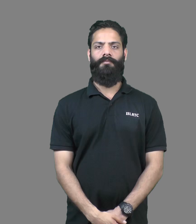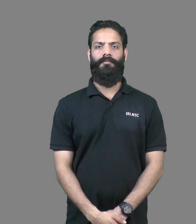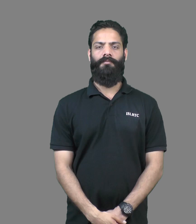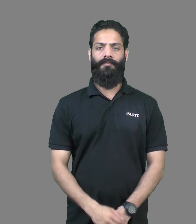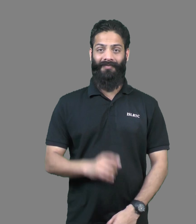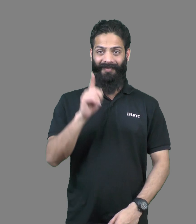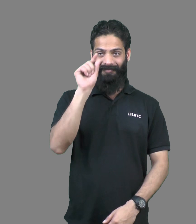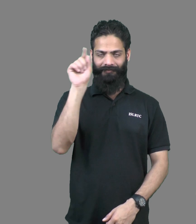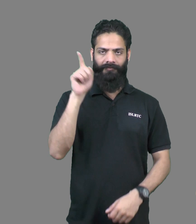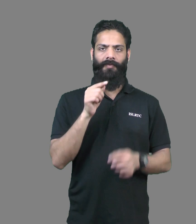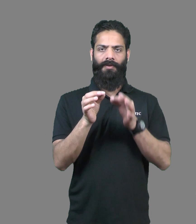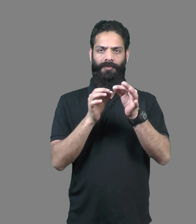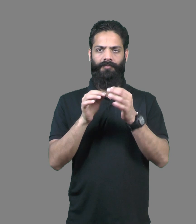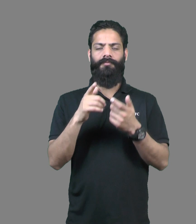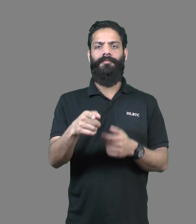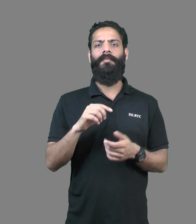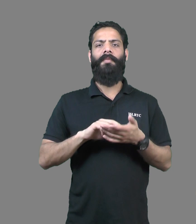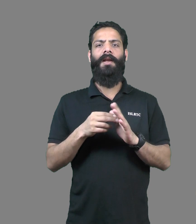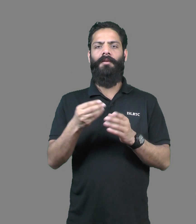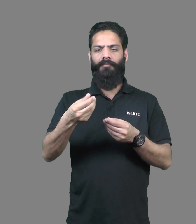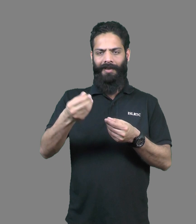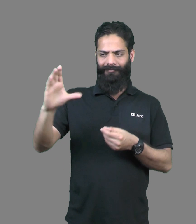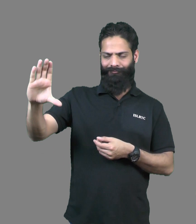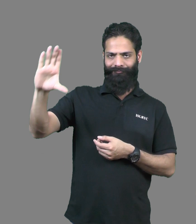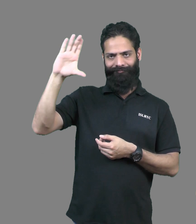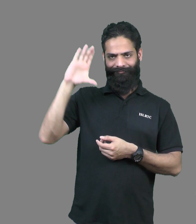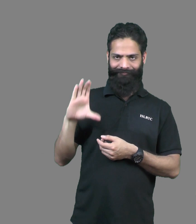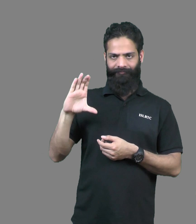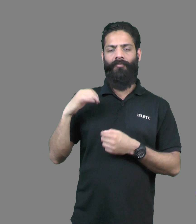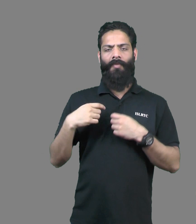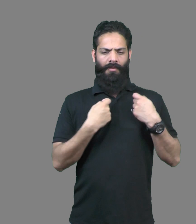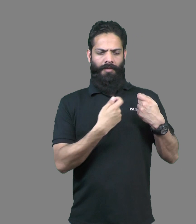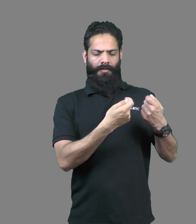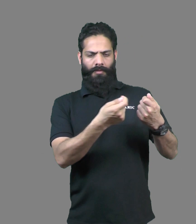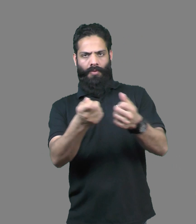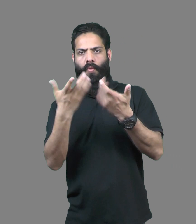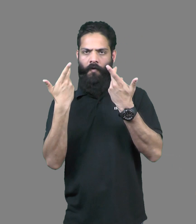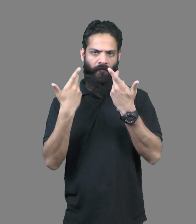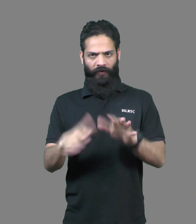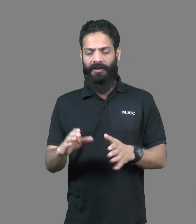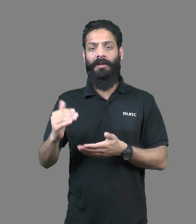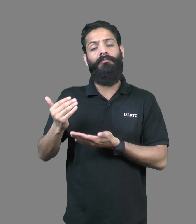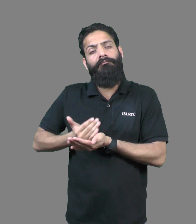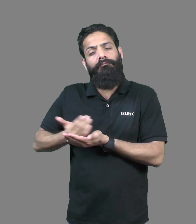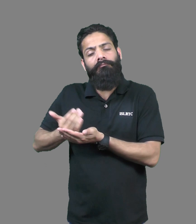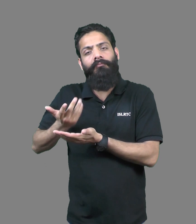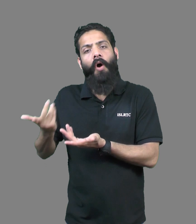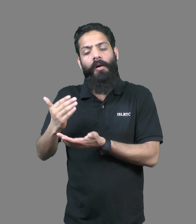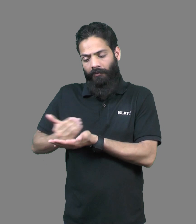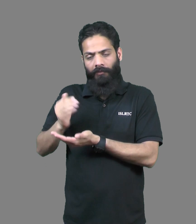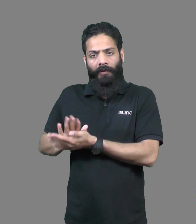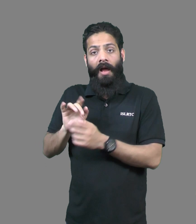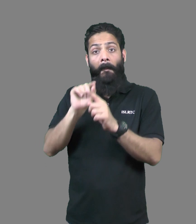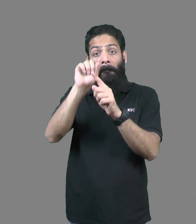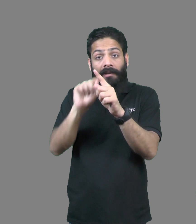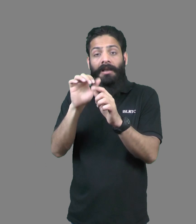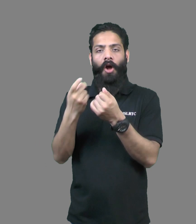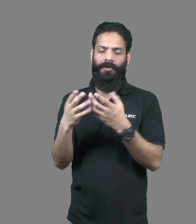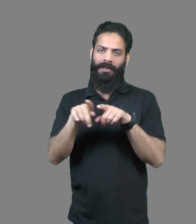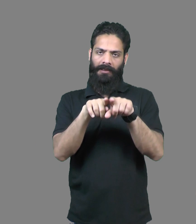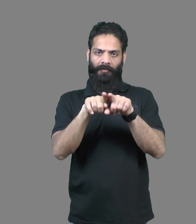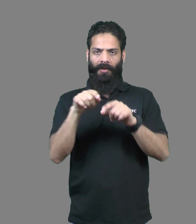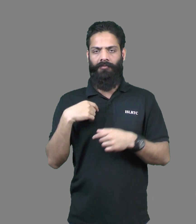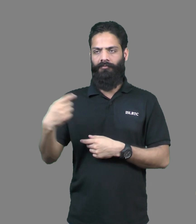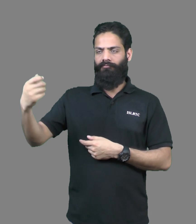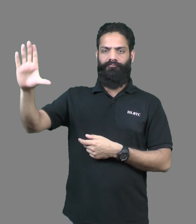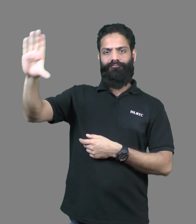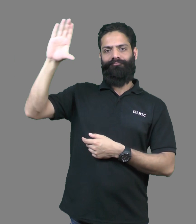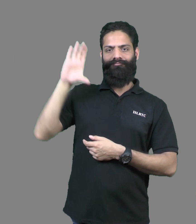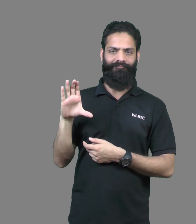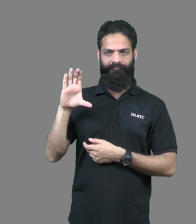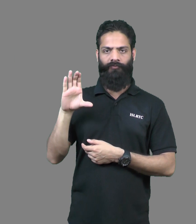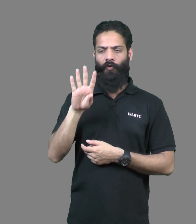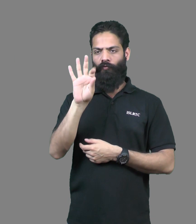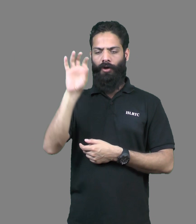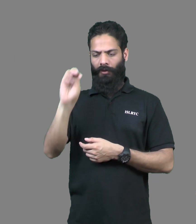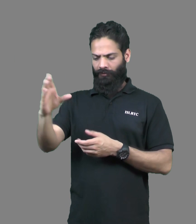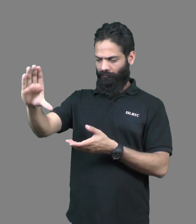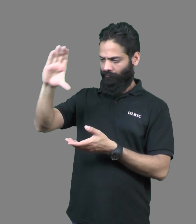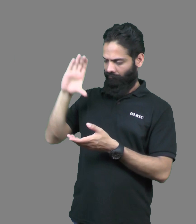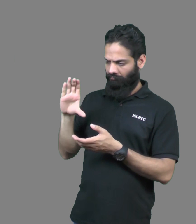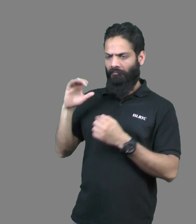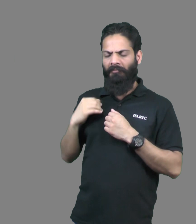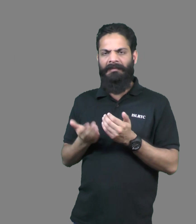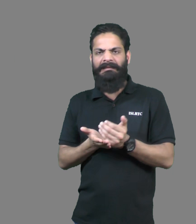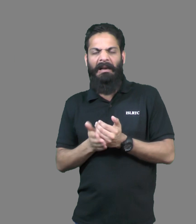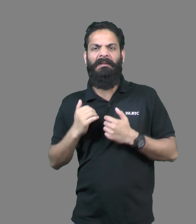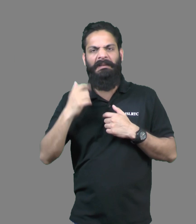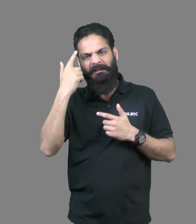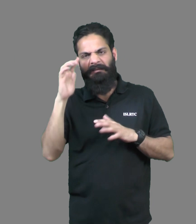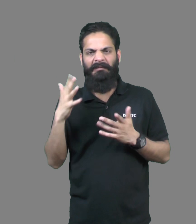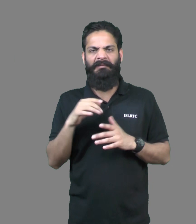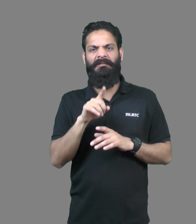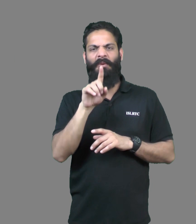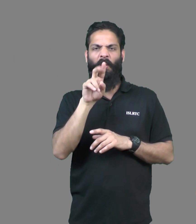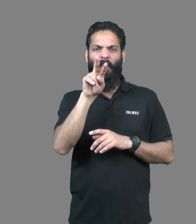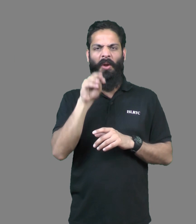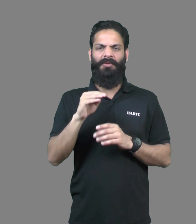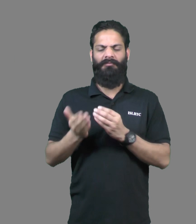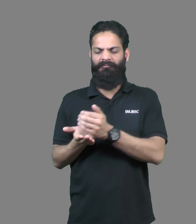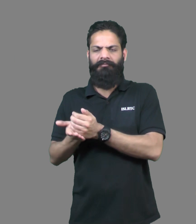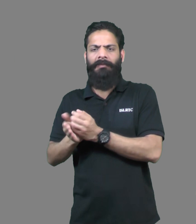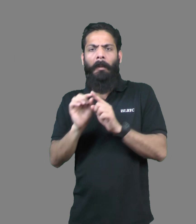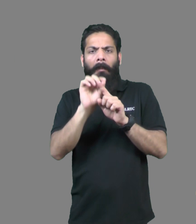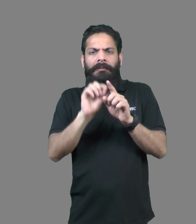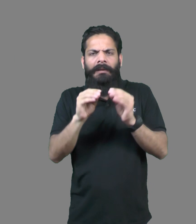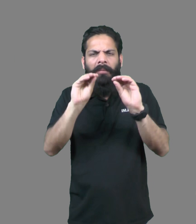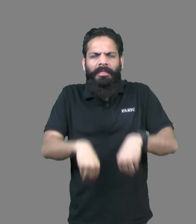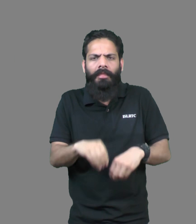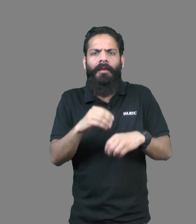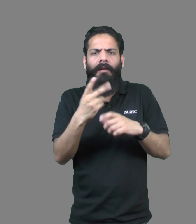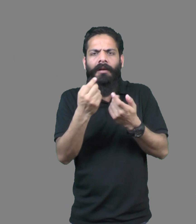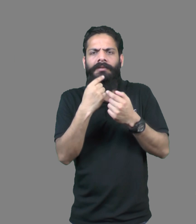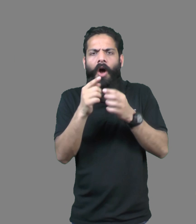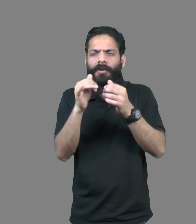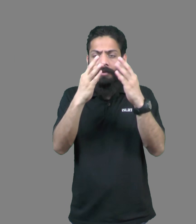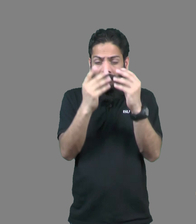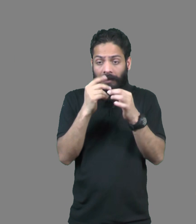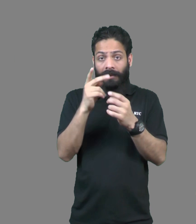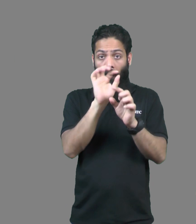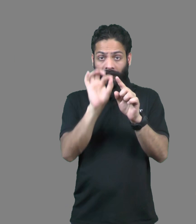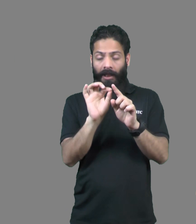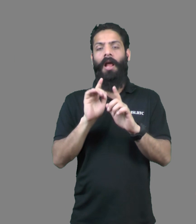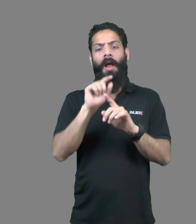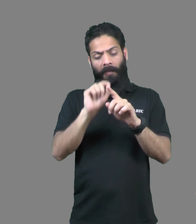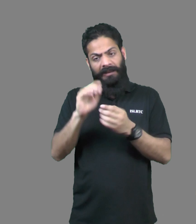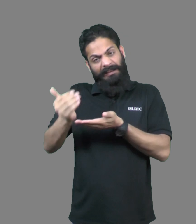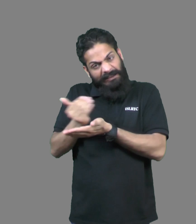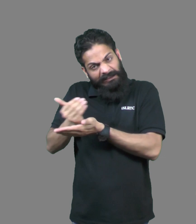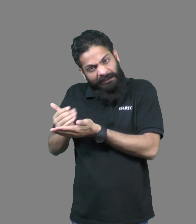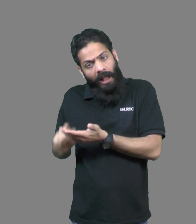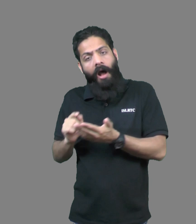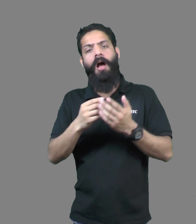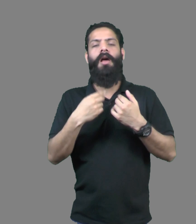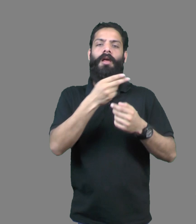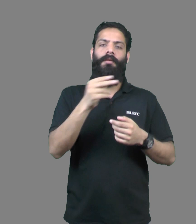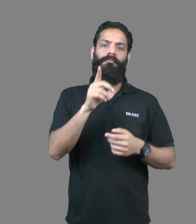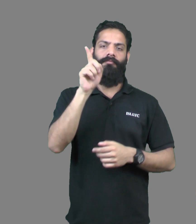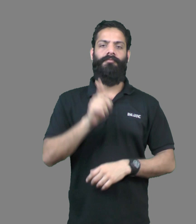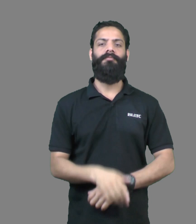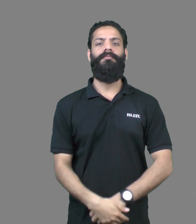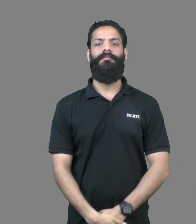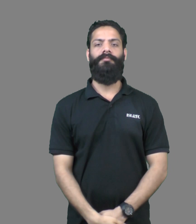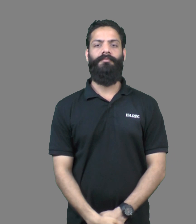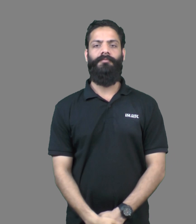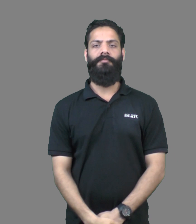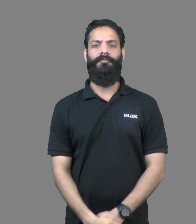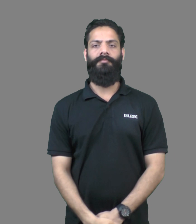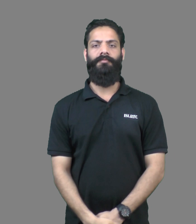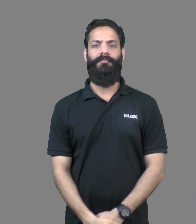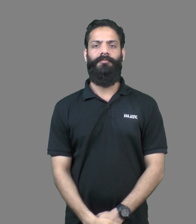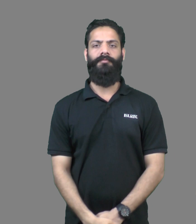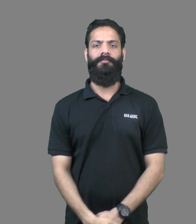Average Tax Rate